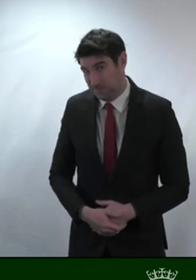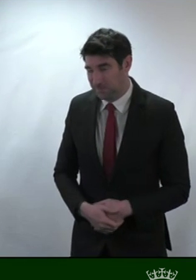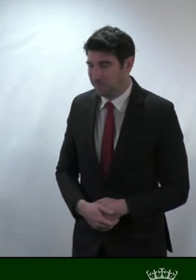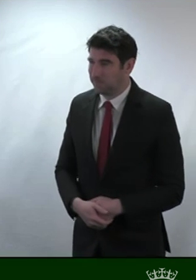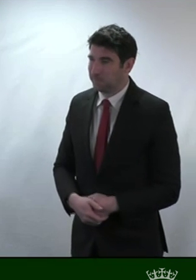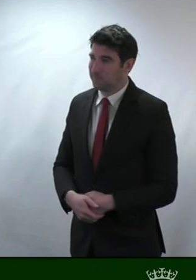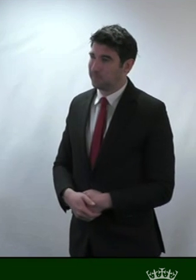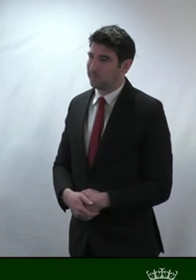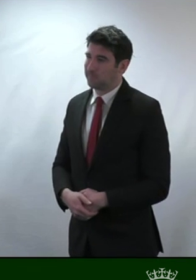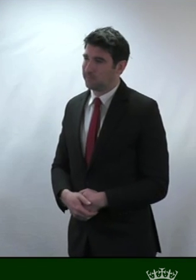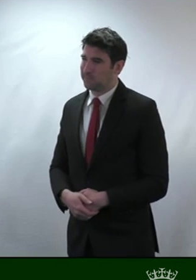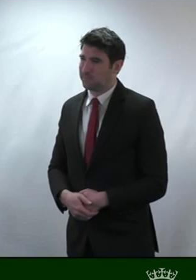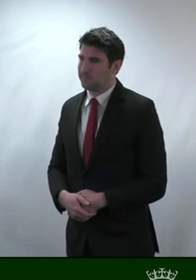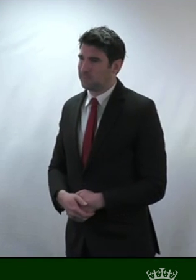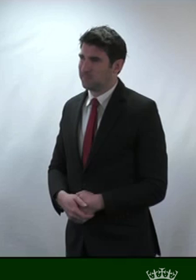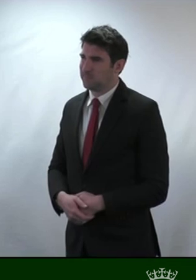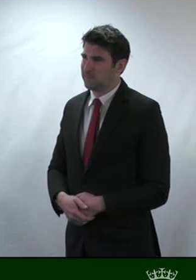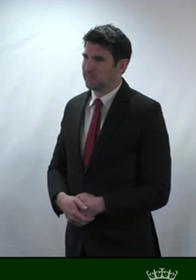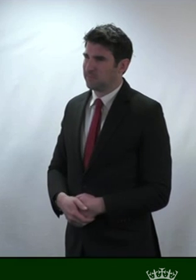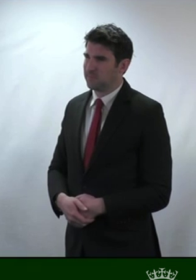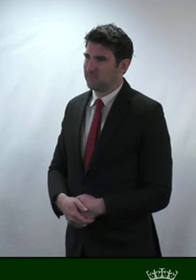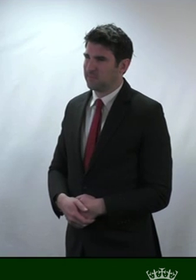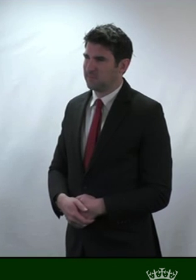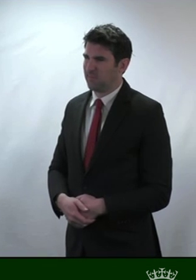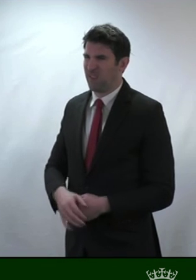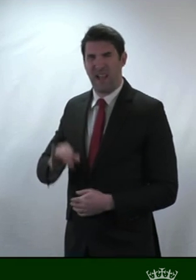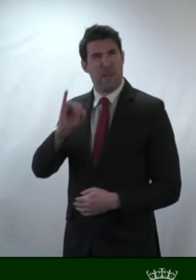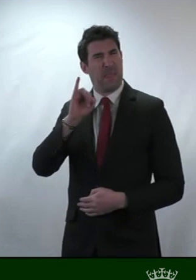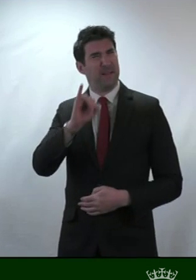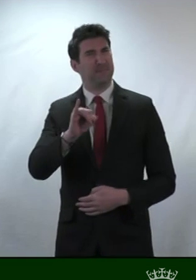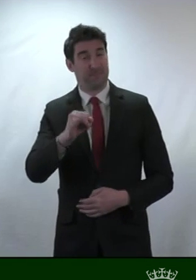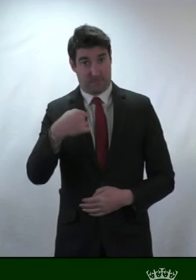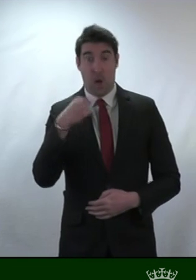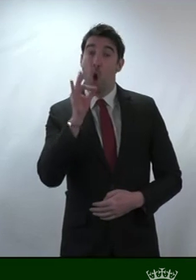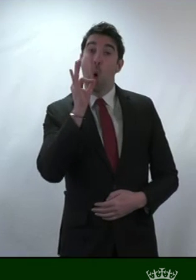I am not quite sure what that was, Mr Speaker, but it certainly wasn’t an answer to the question.